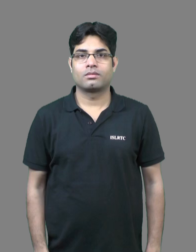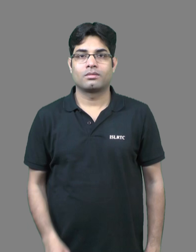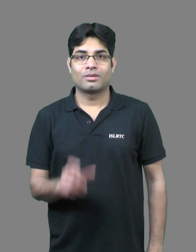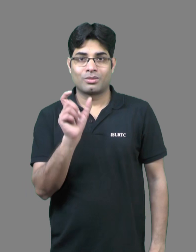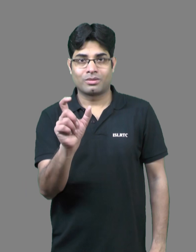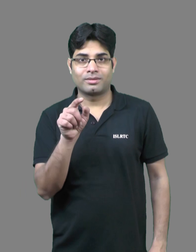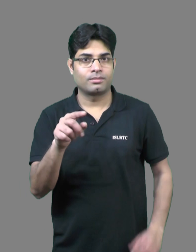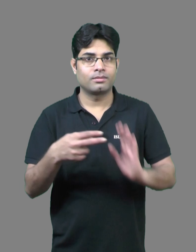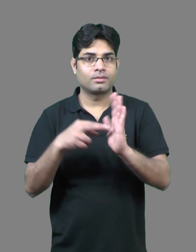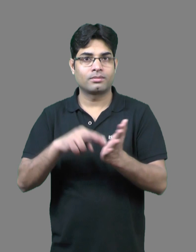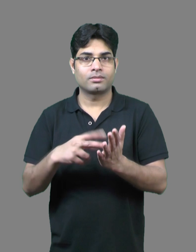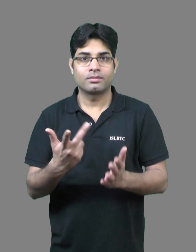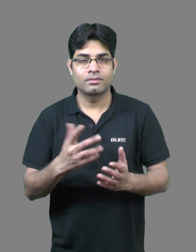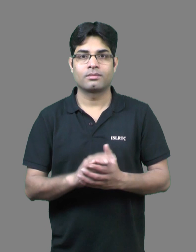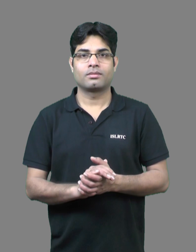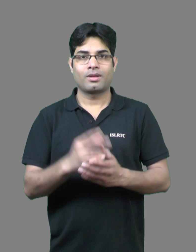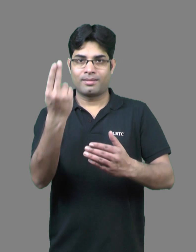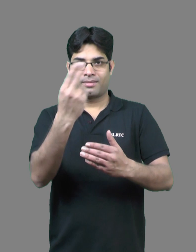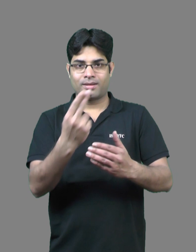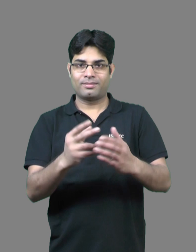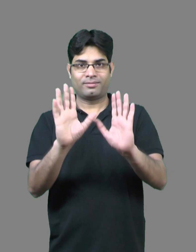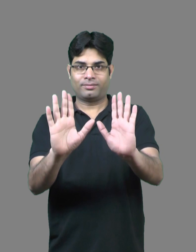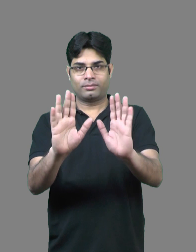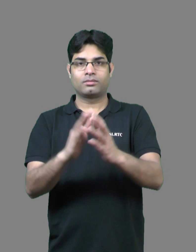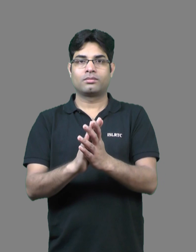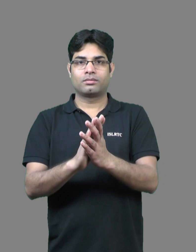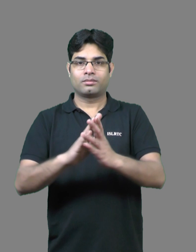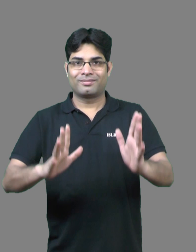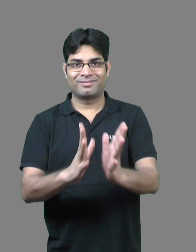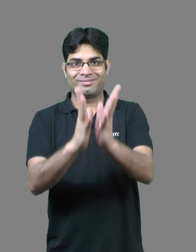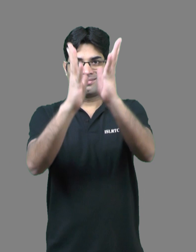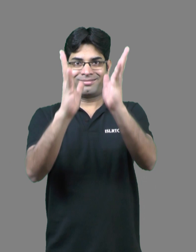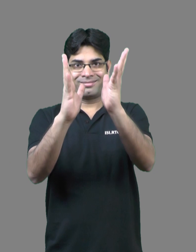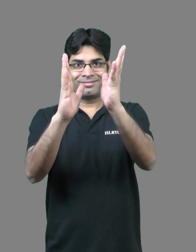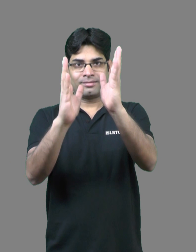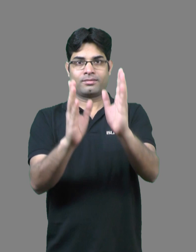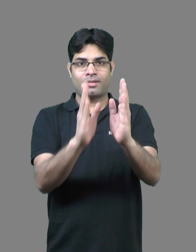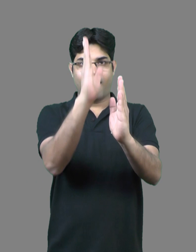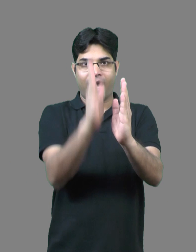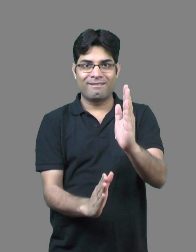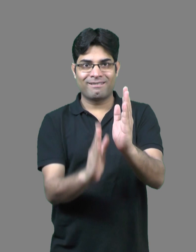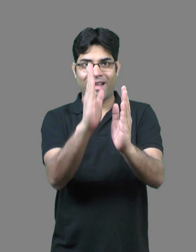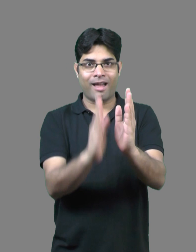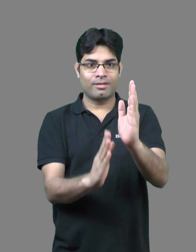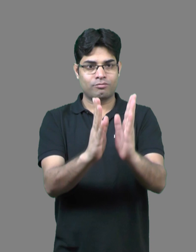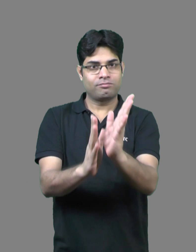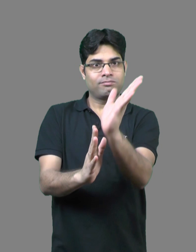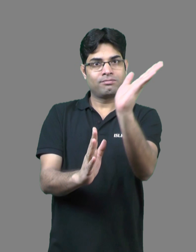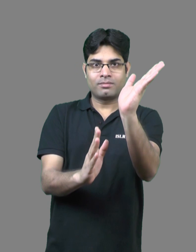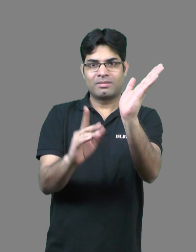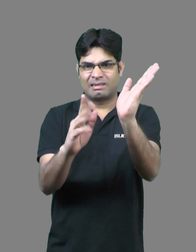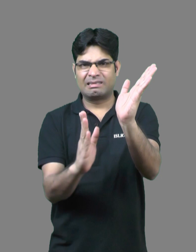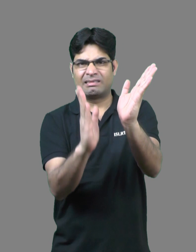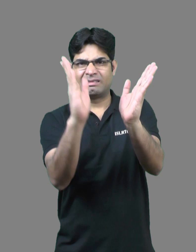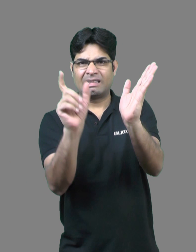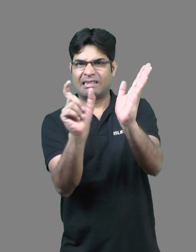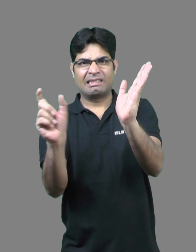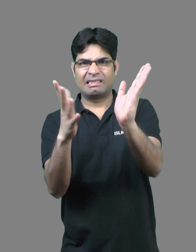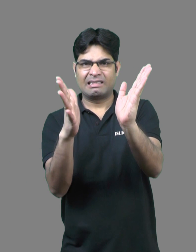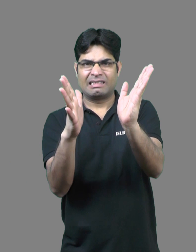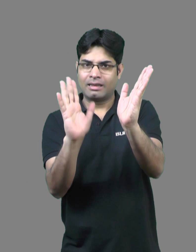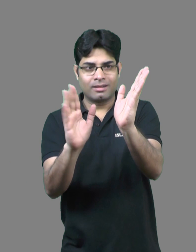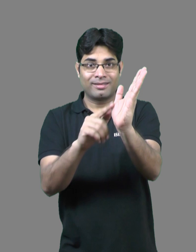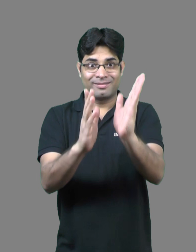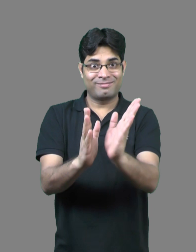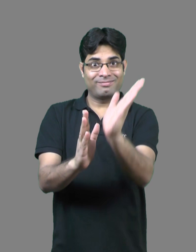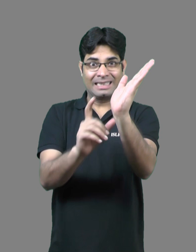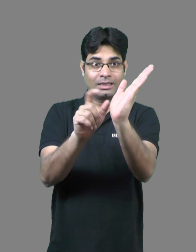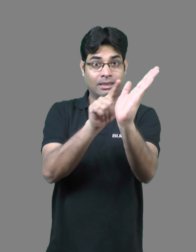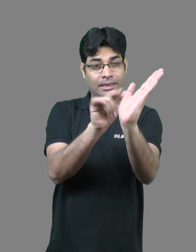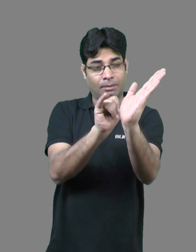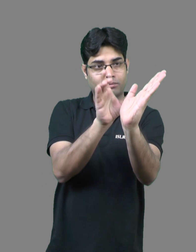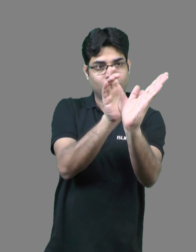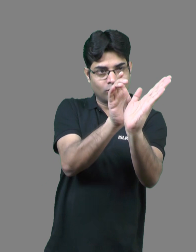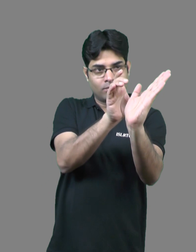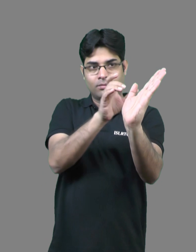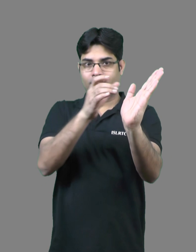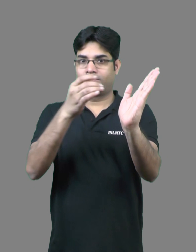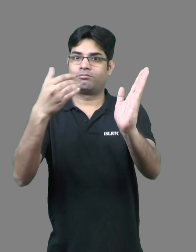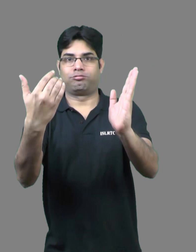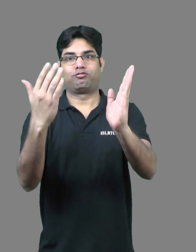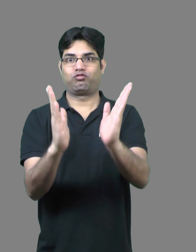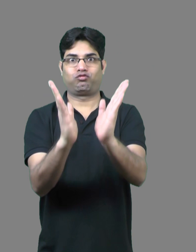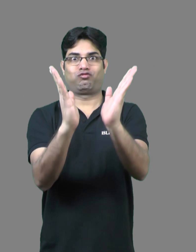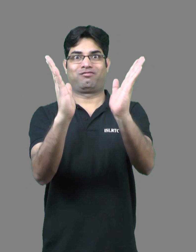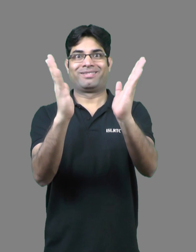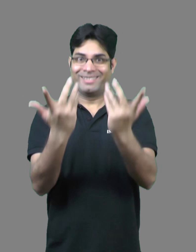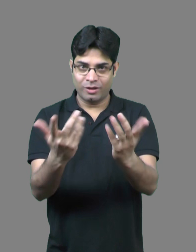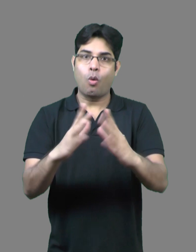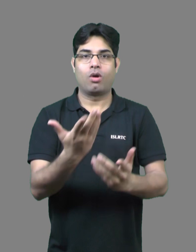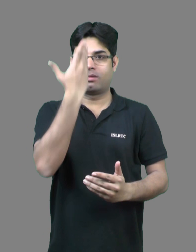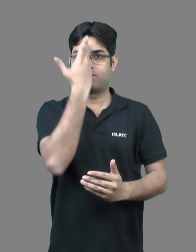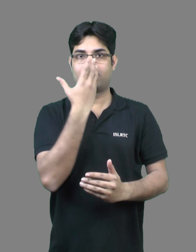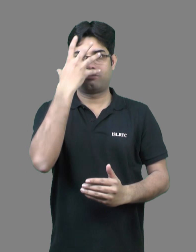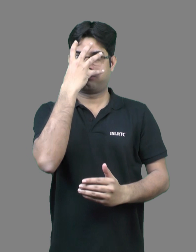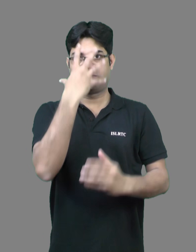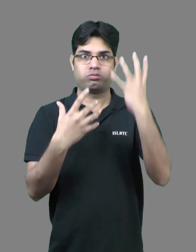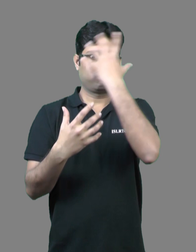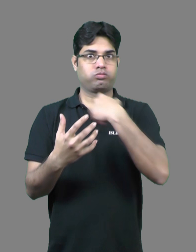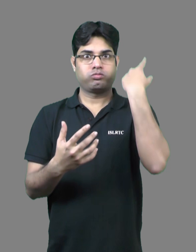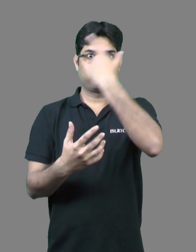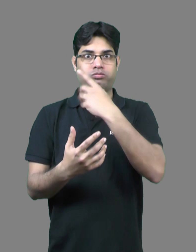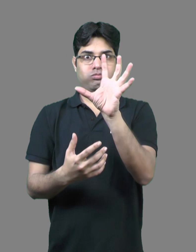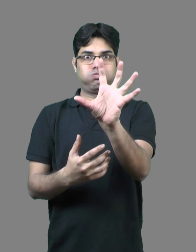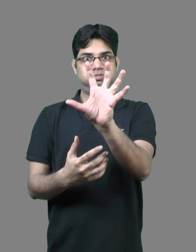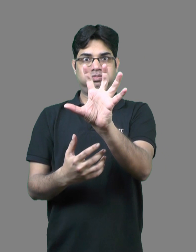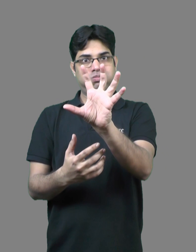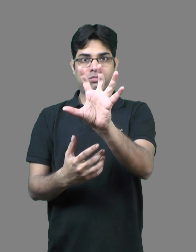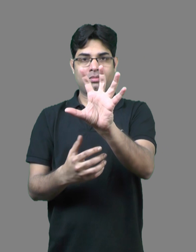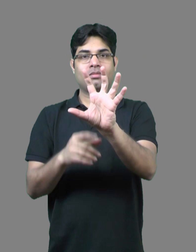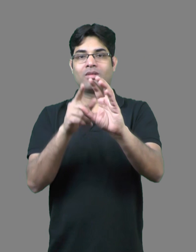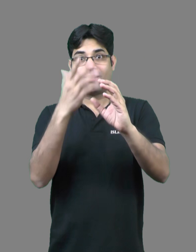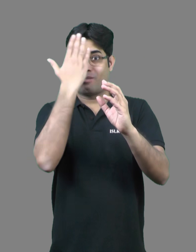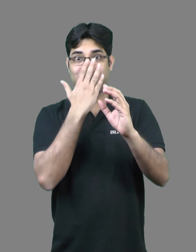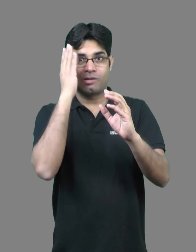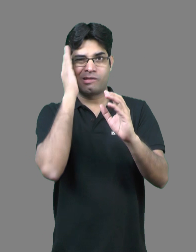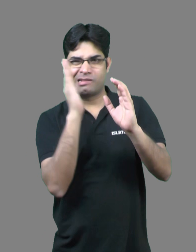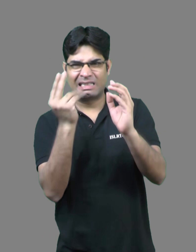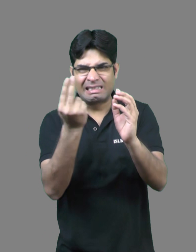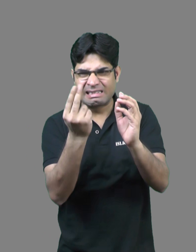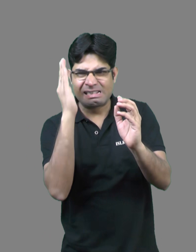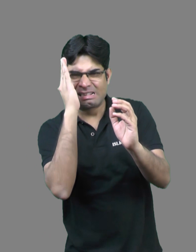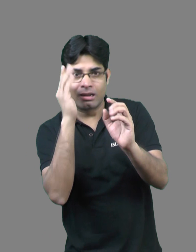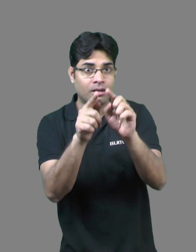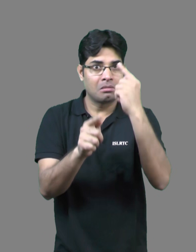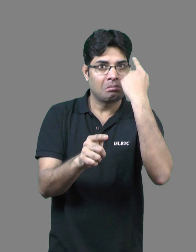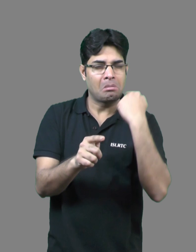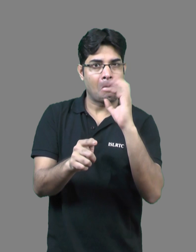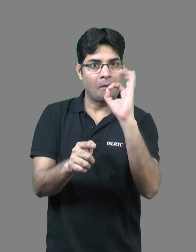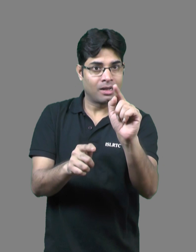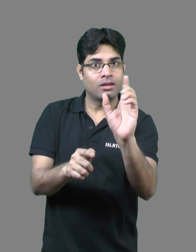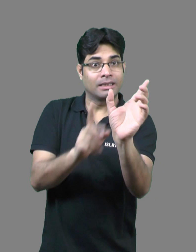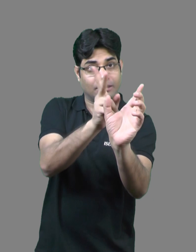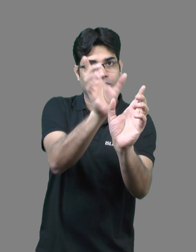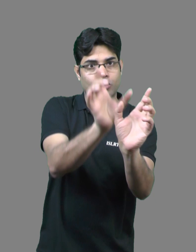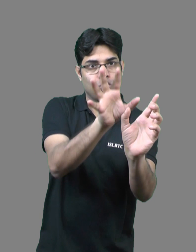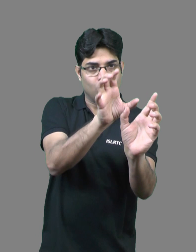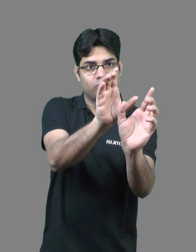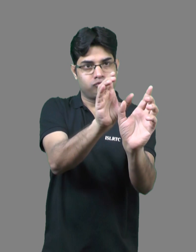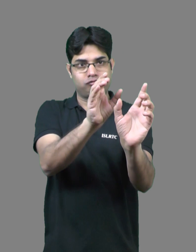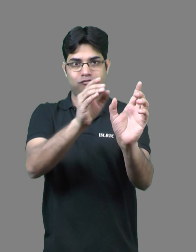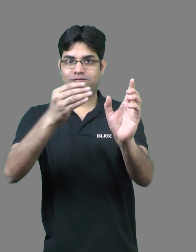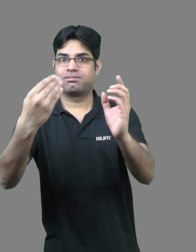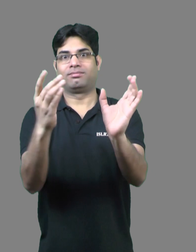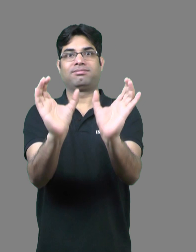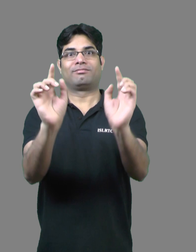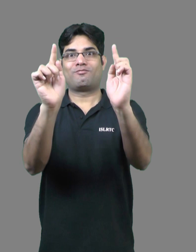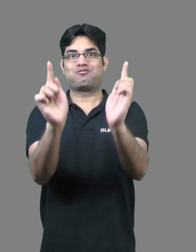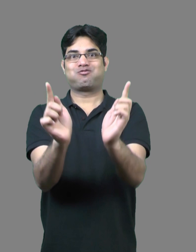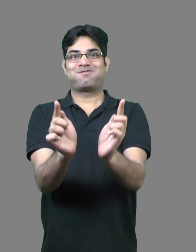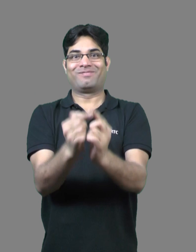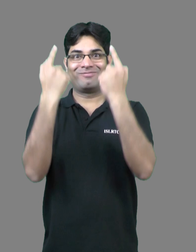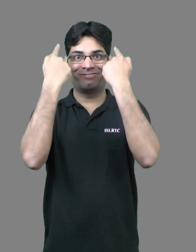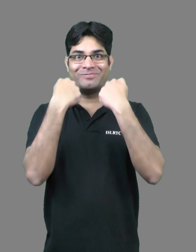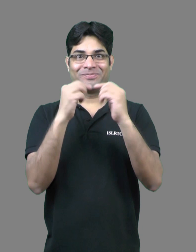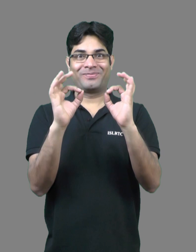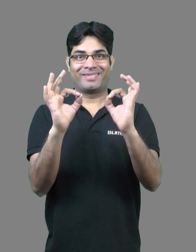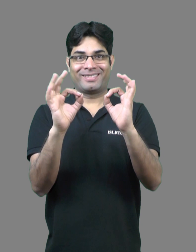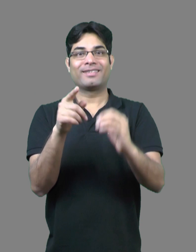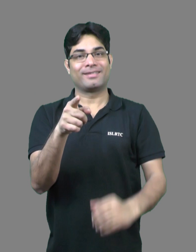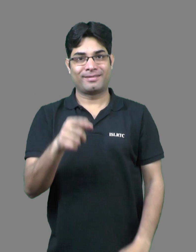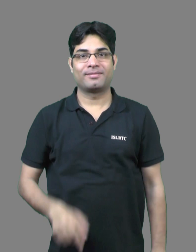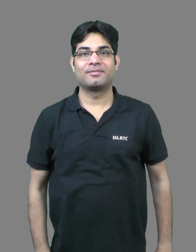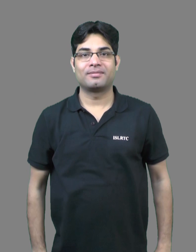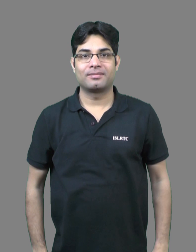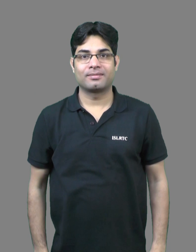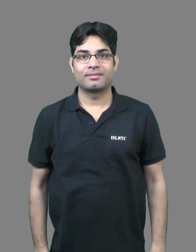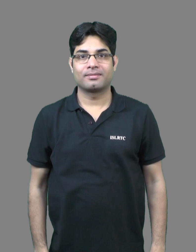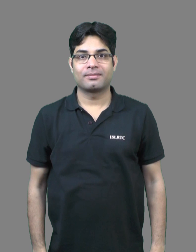Symmetrical Design